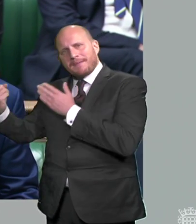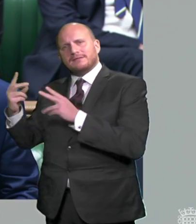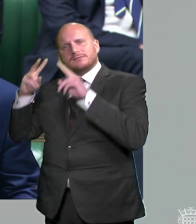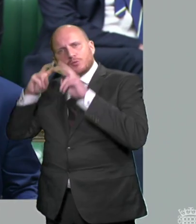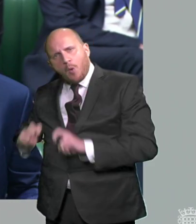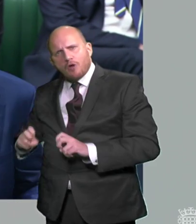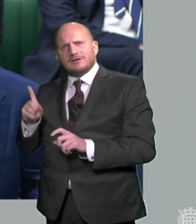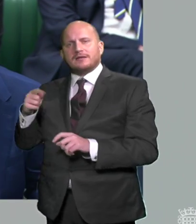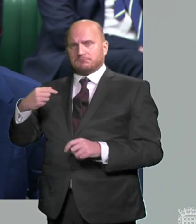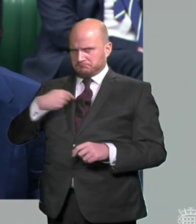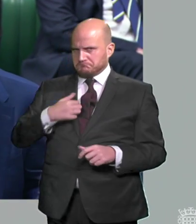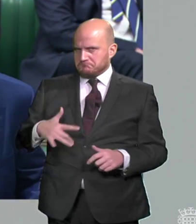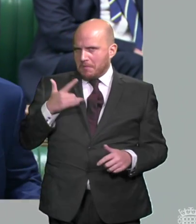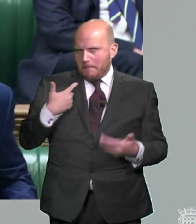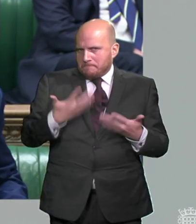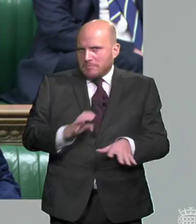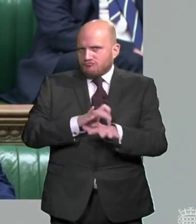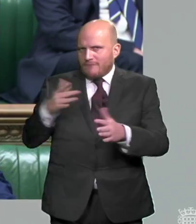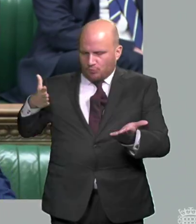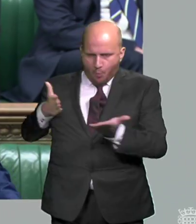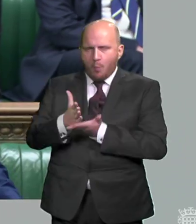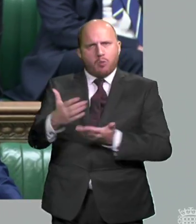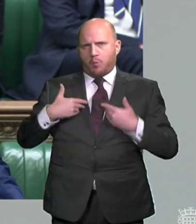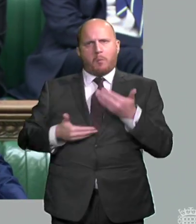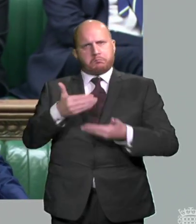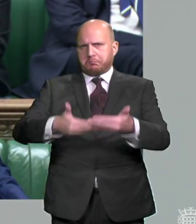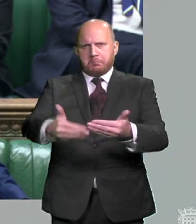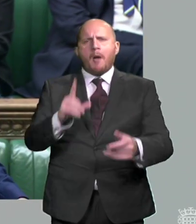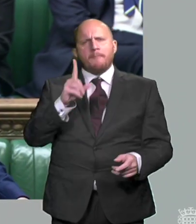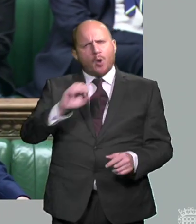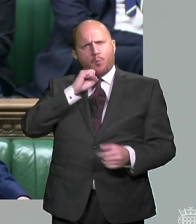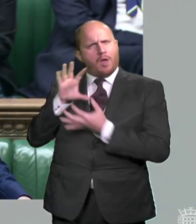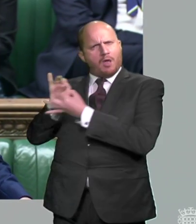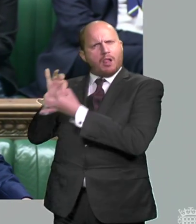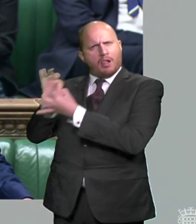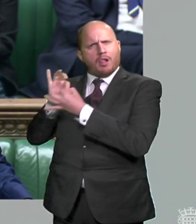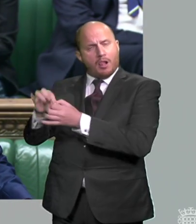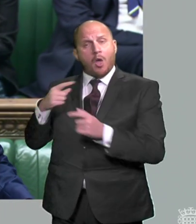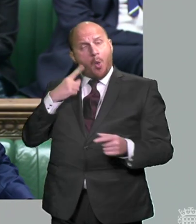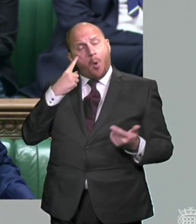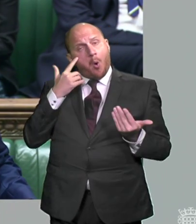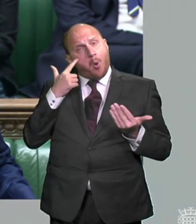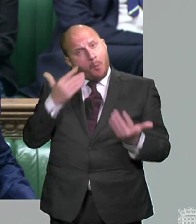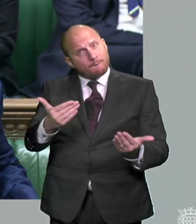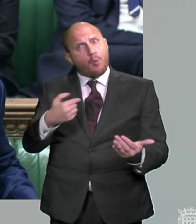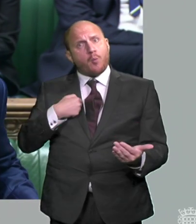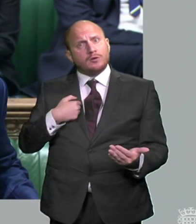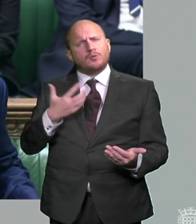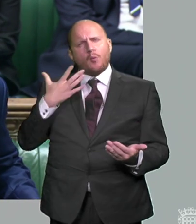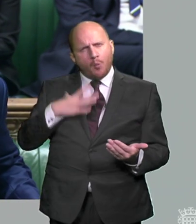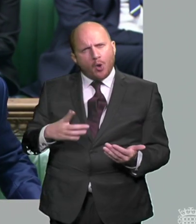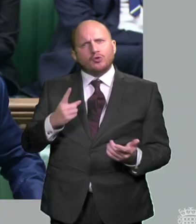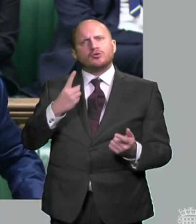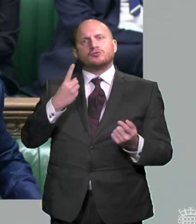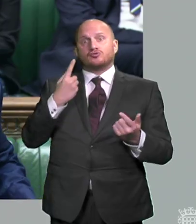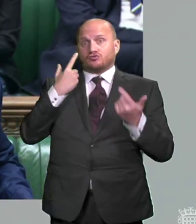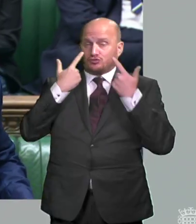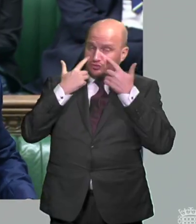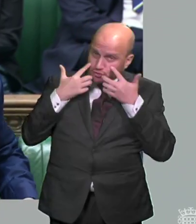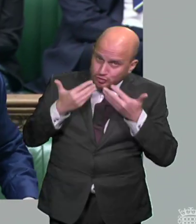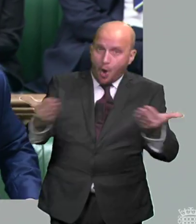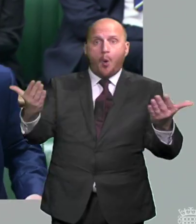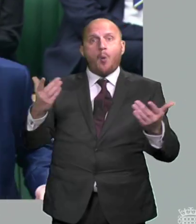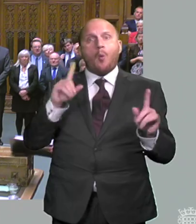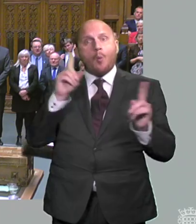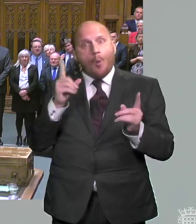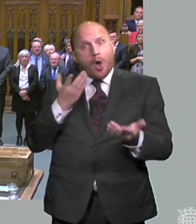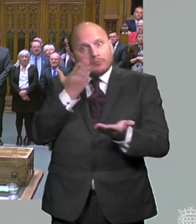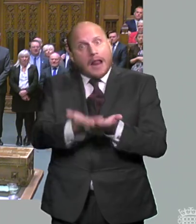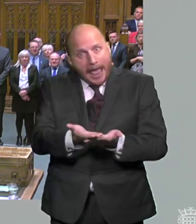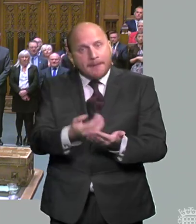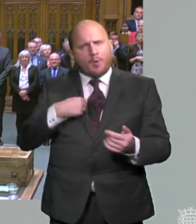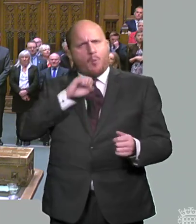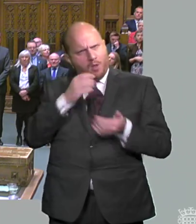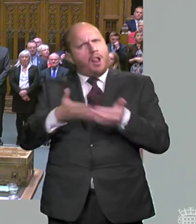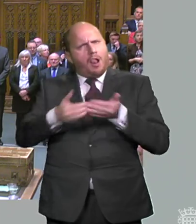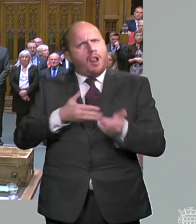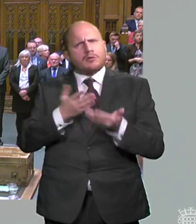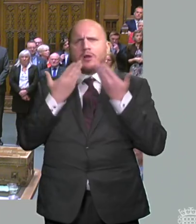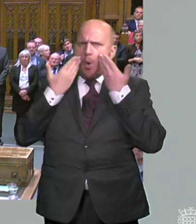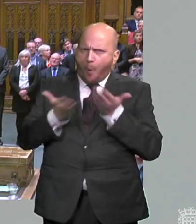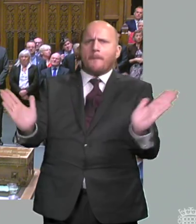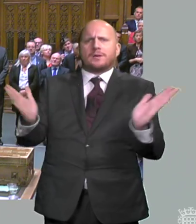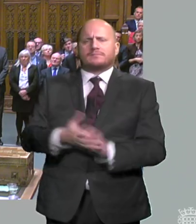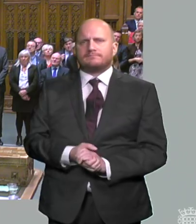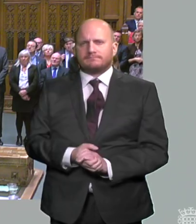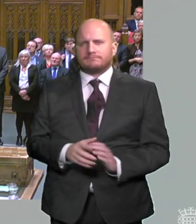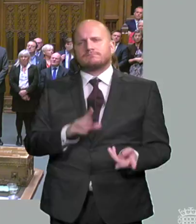I am confident that I behaved professionally throughout, but of course I will engage thoroughly, and I look forward, may I say, to transparently addressing any claims that have been made.